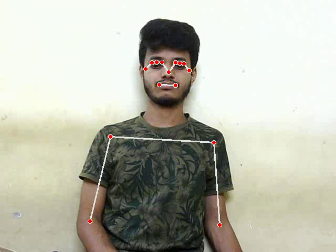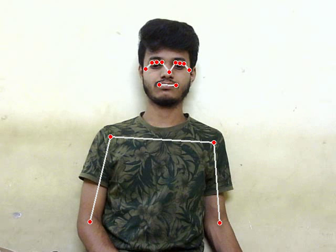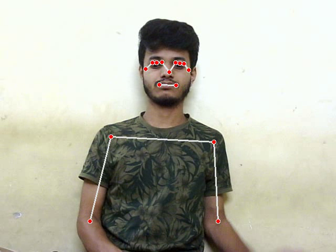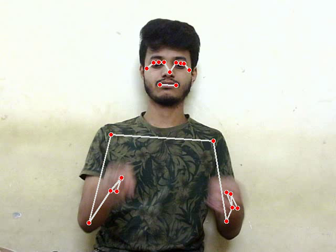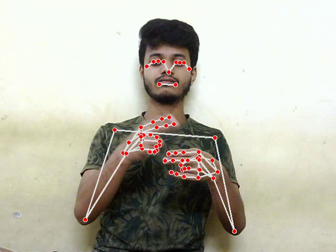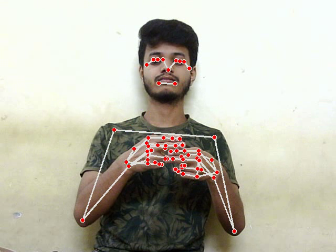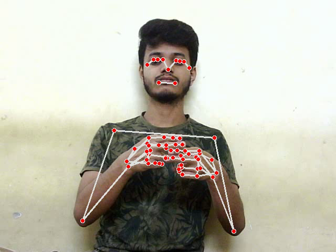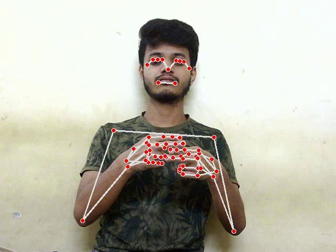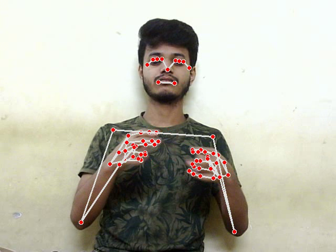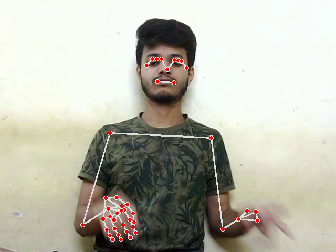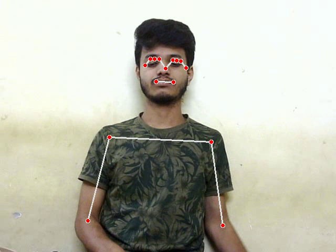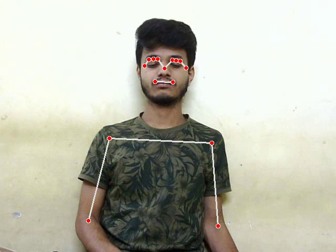name